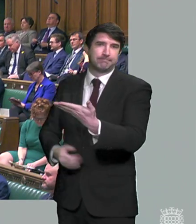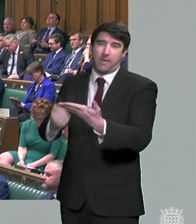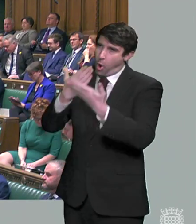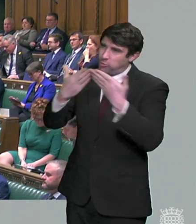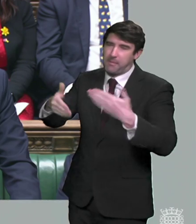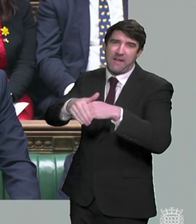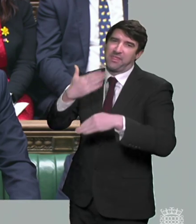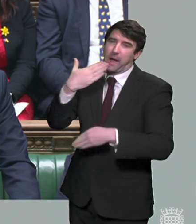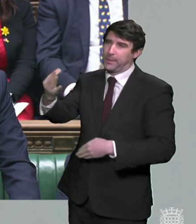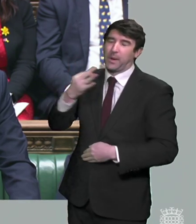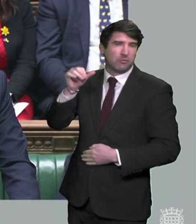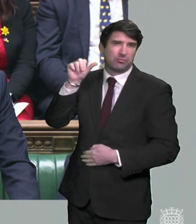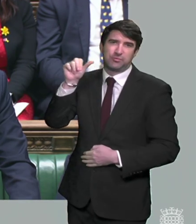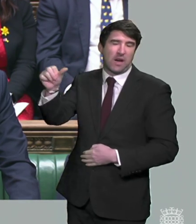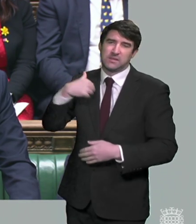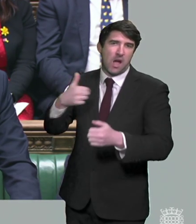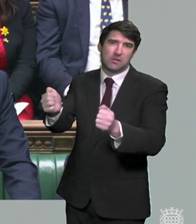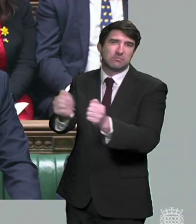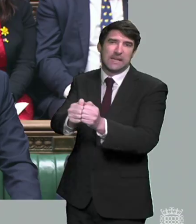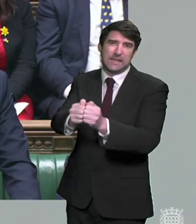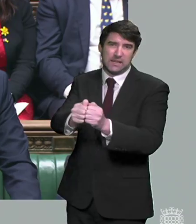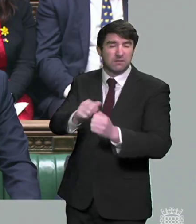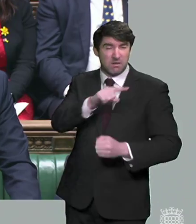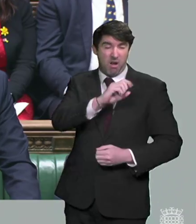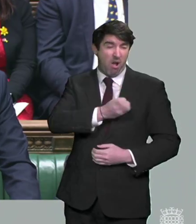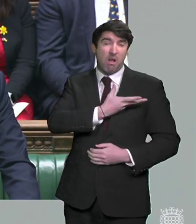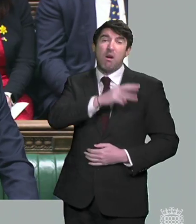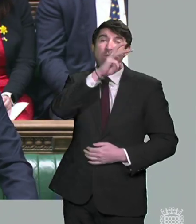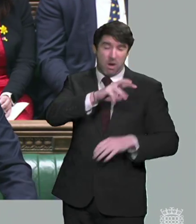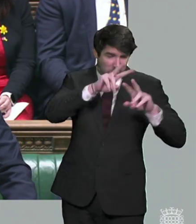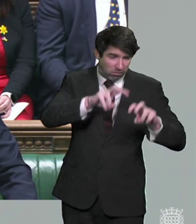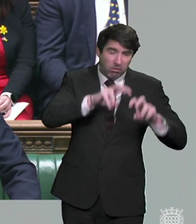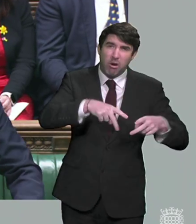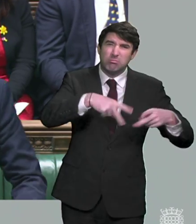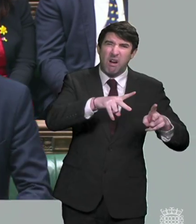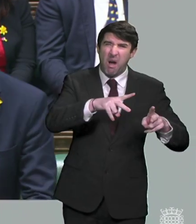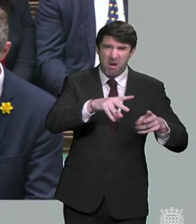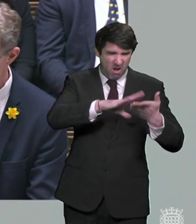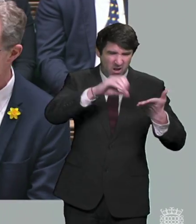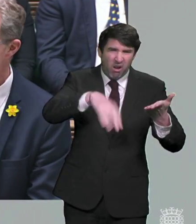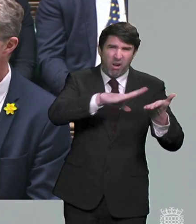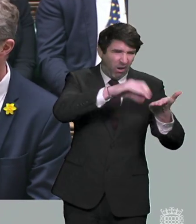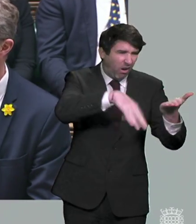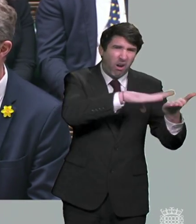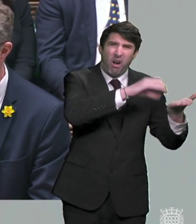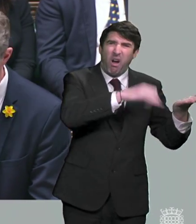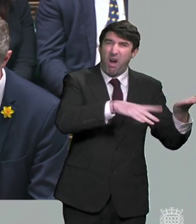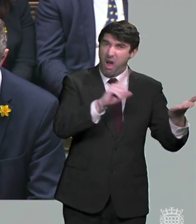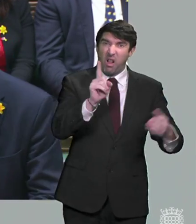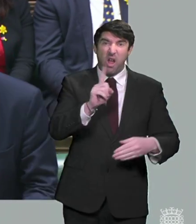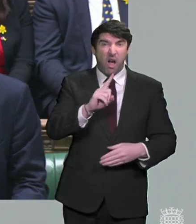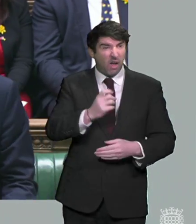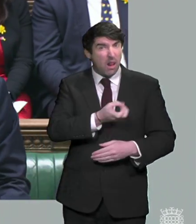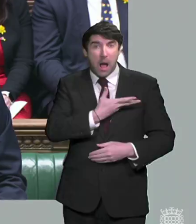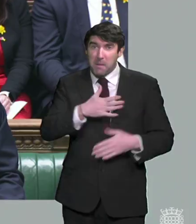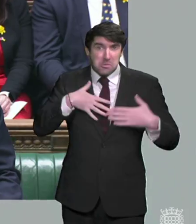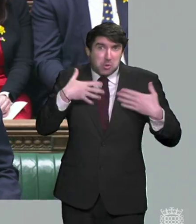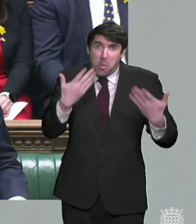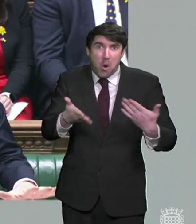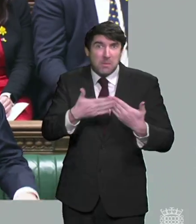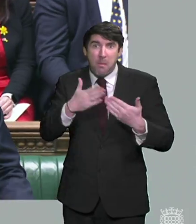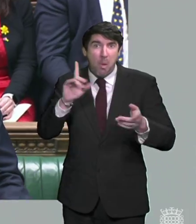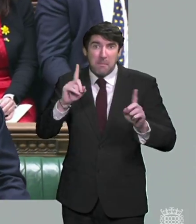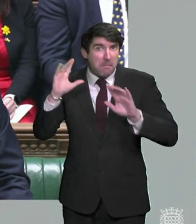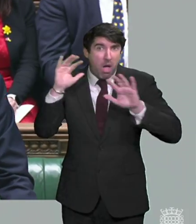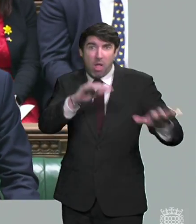The Welsh Government’s response to the roads review gives the impression that Wales is closed for business by determining that no further road-building projects will take place.